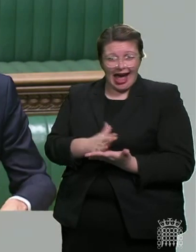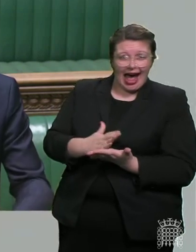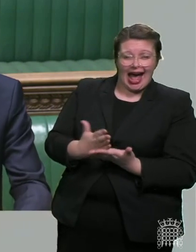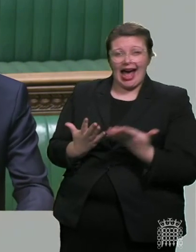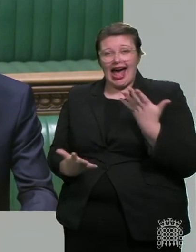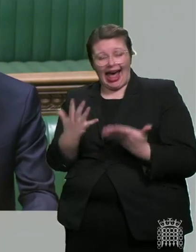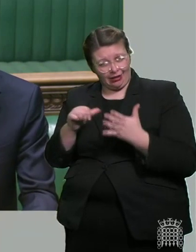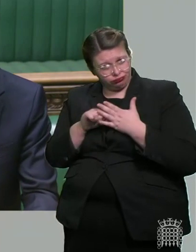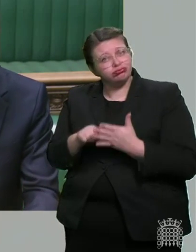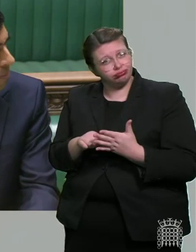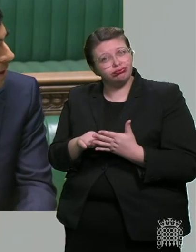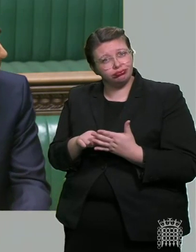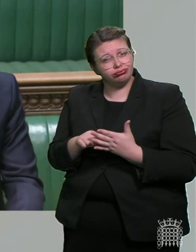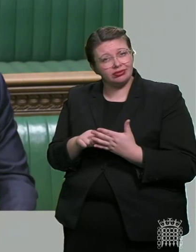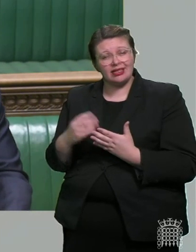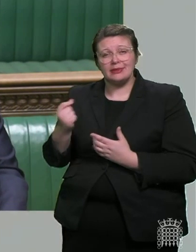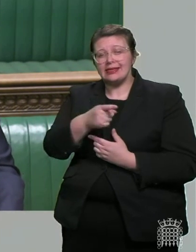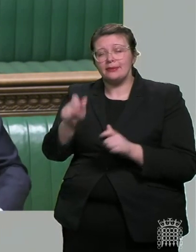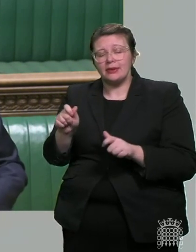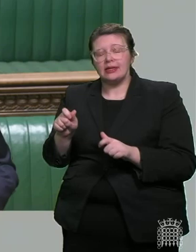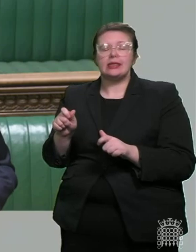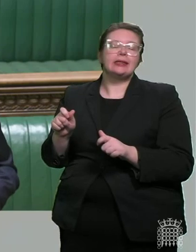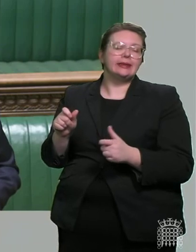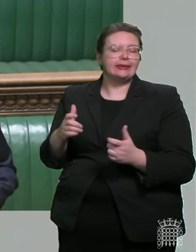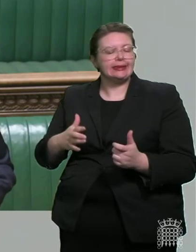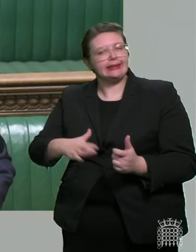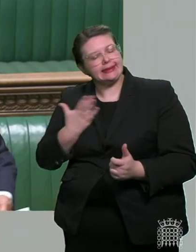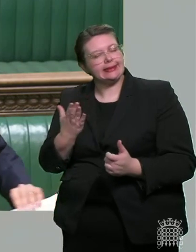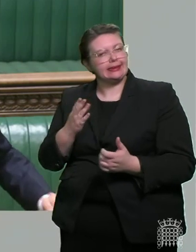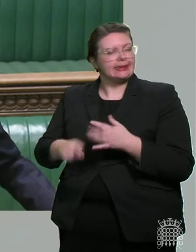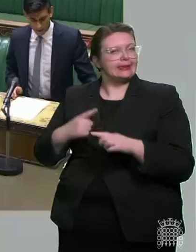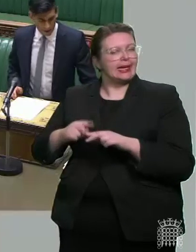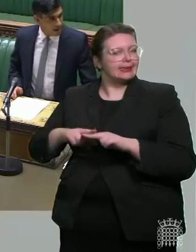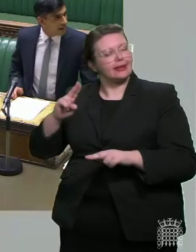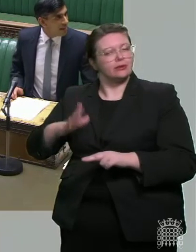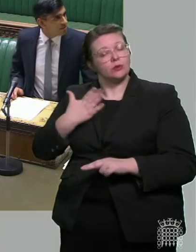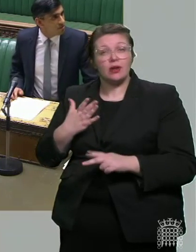I recognise that they might not be popular, but they are honest.